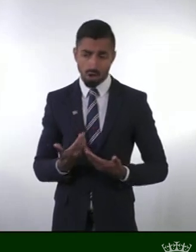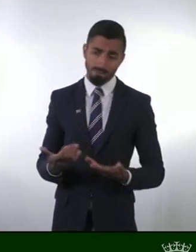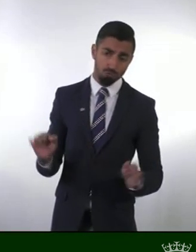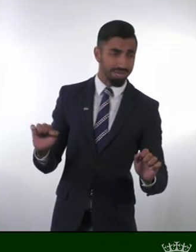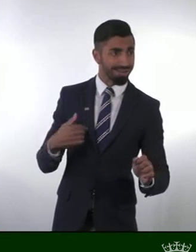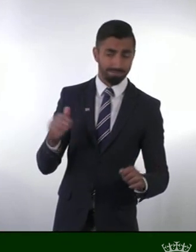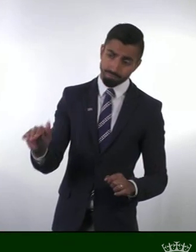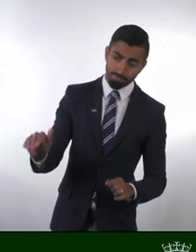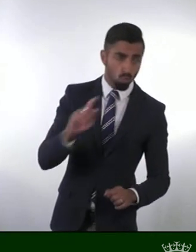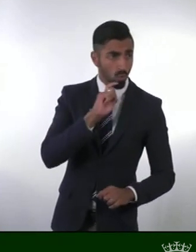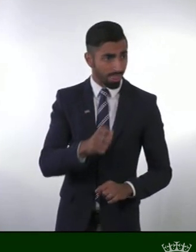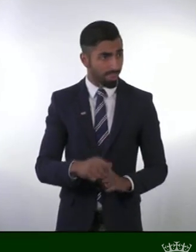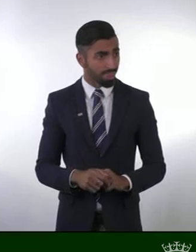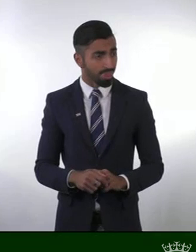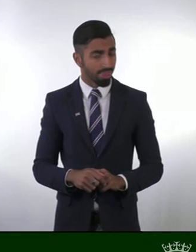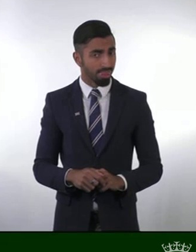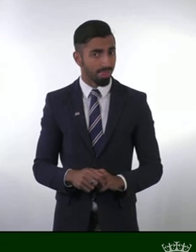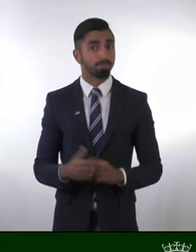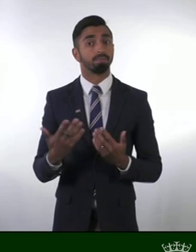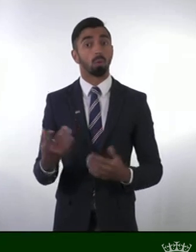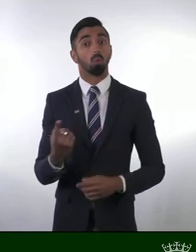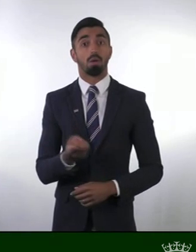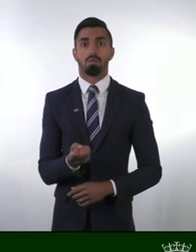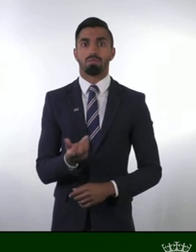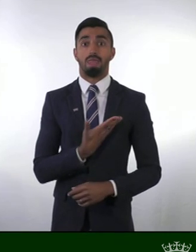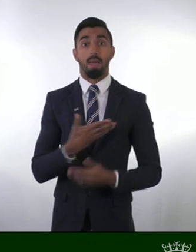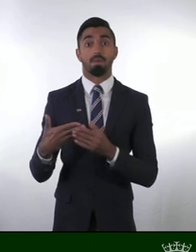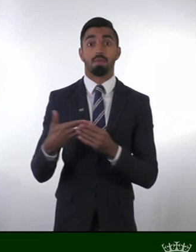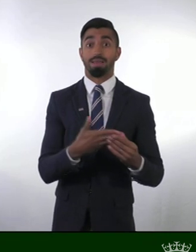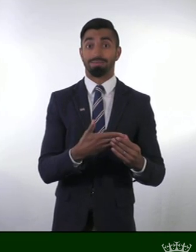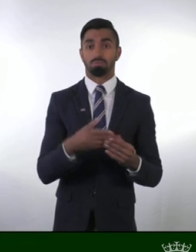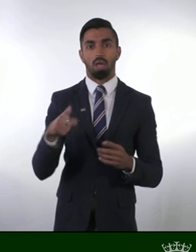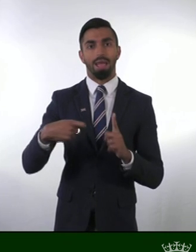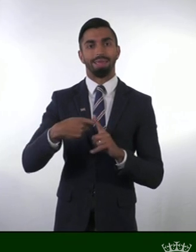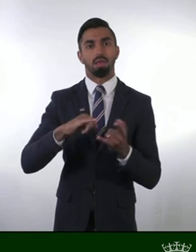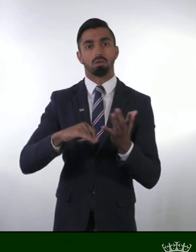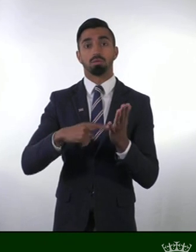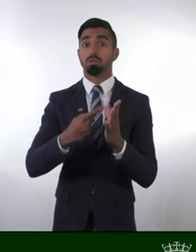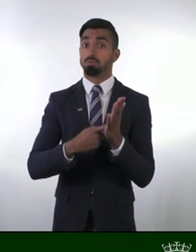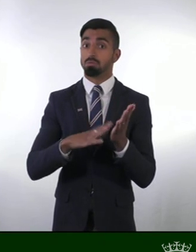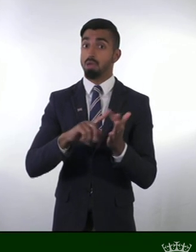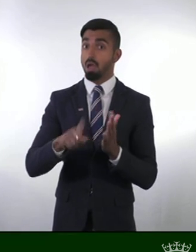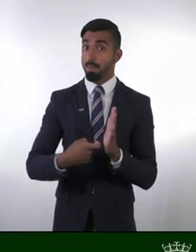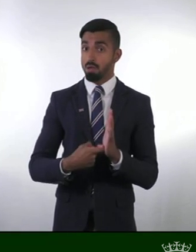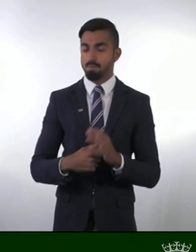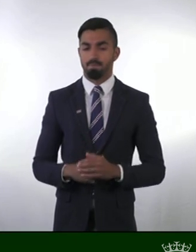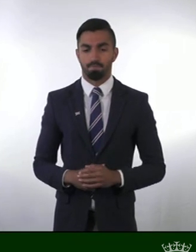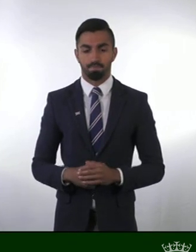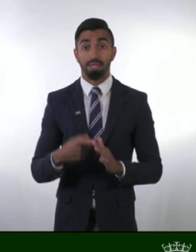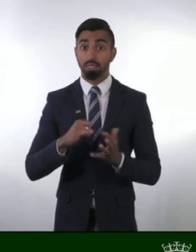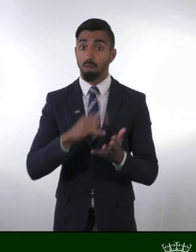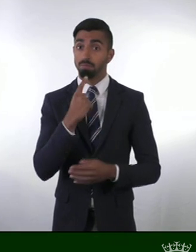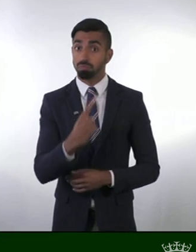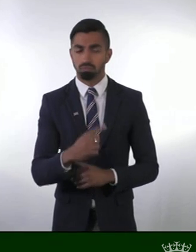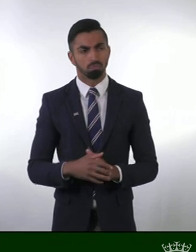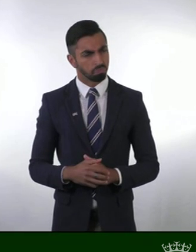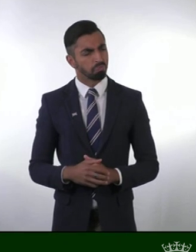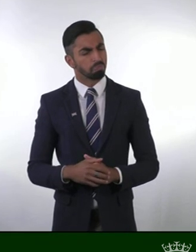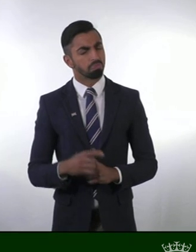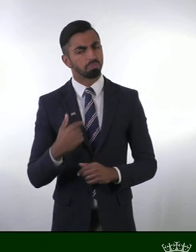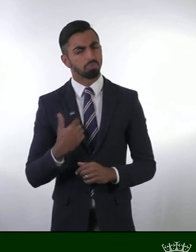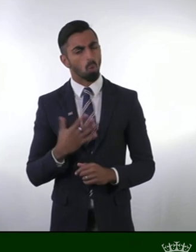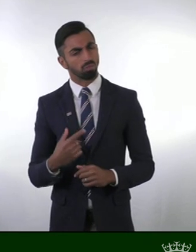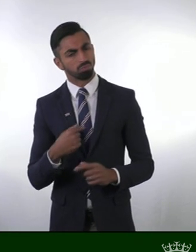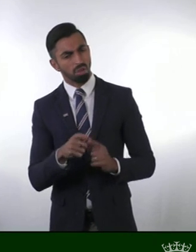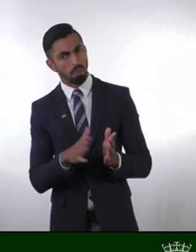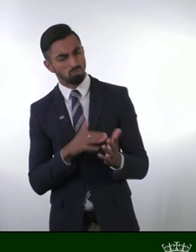May I join the Prime Minister in his comments on Grenfell—that dreadful night—in his comments on the Duke of Edinburgh and, of course, in his best wishes to you, Mr Speaker?